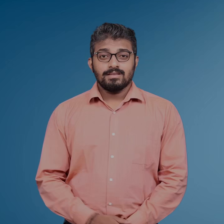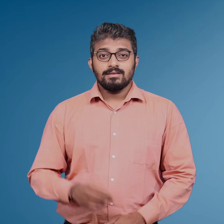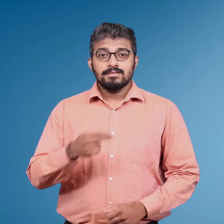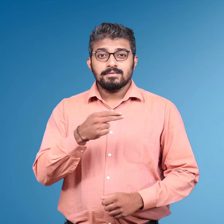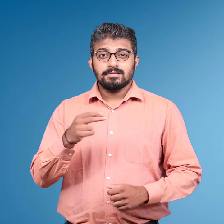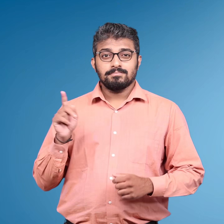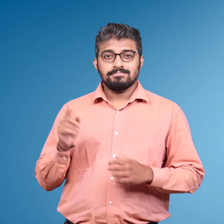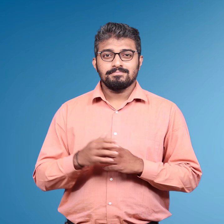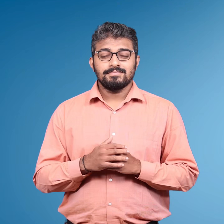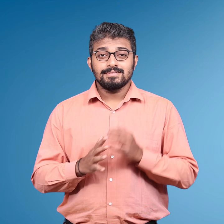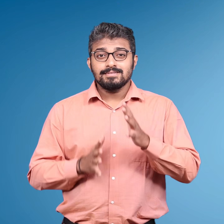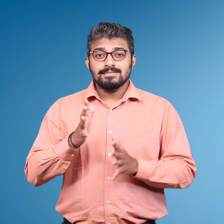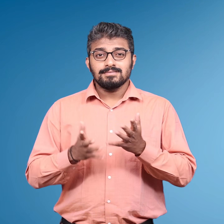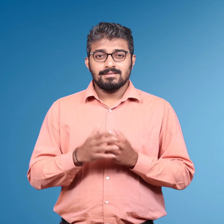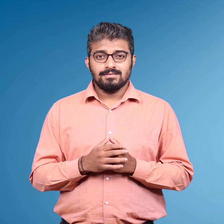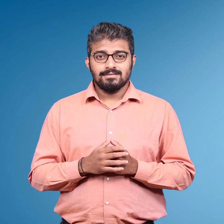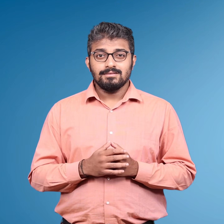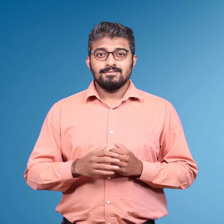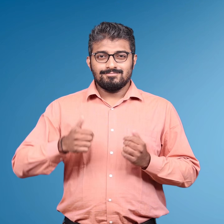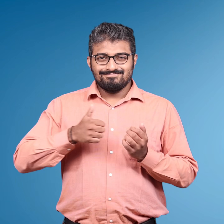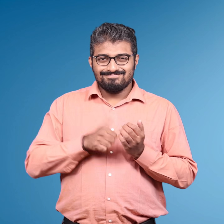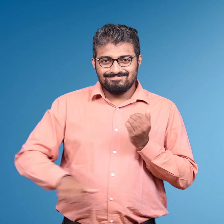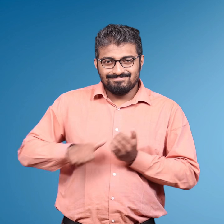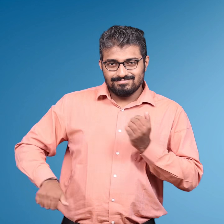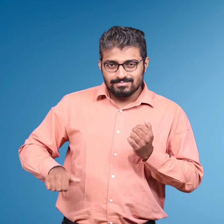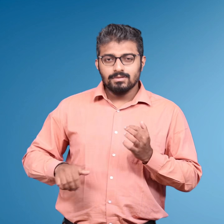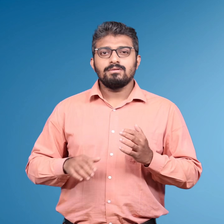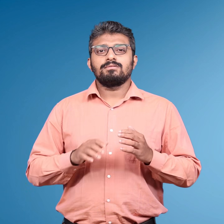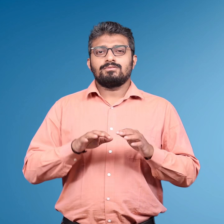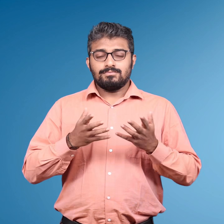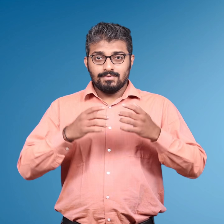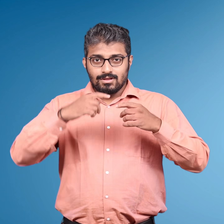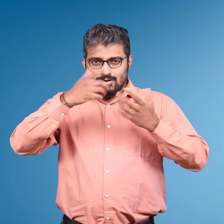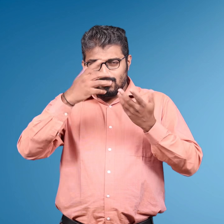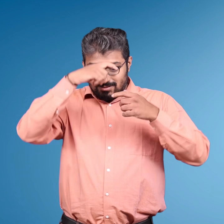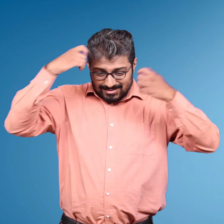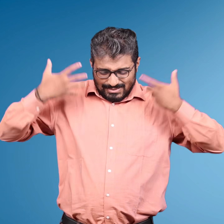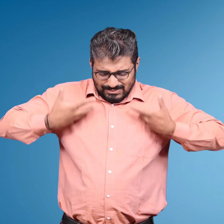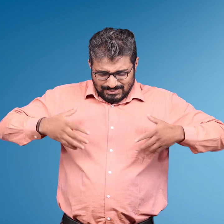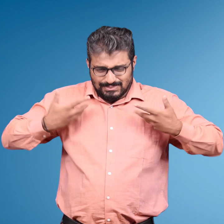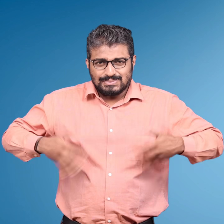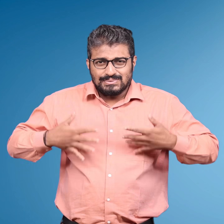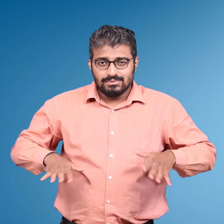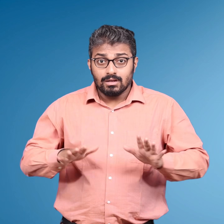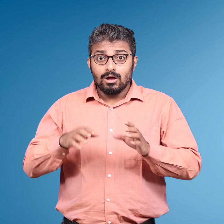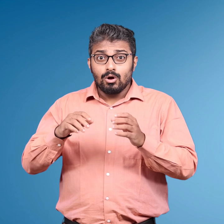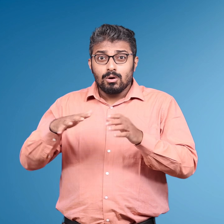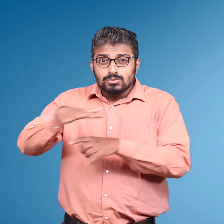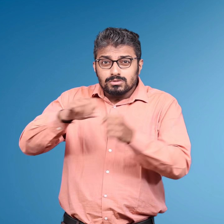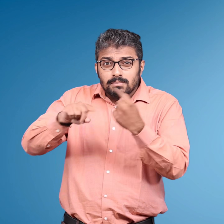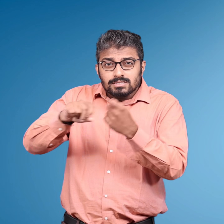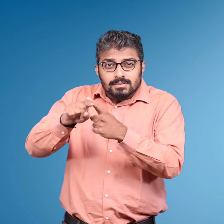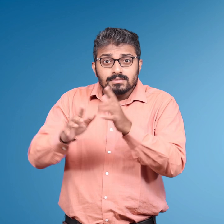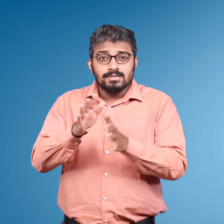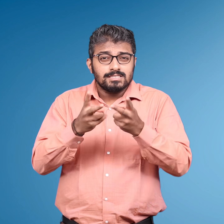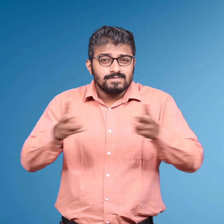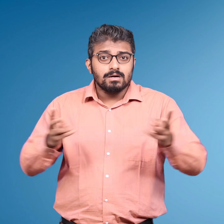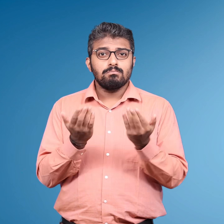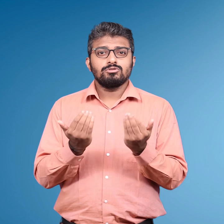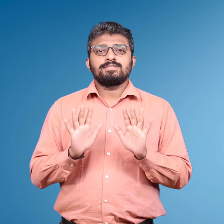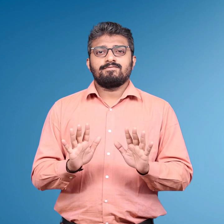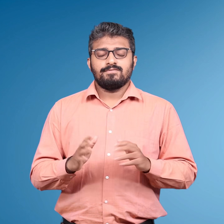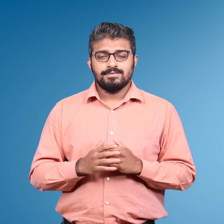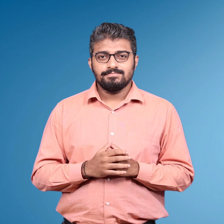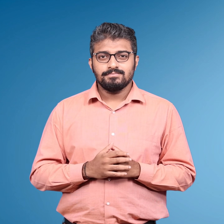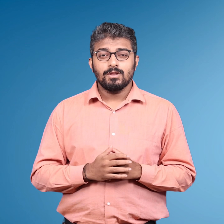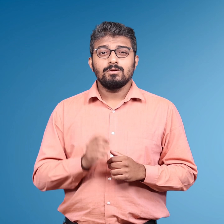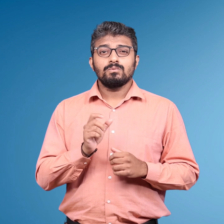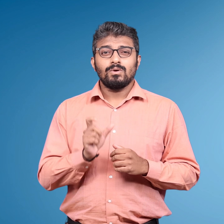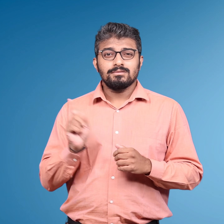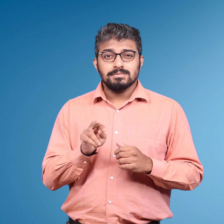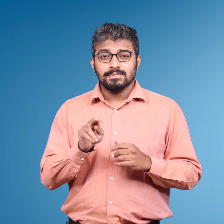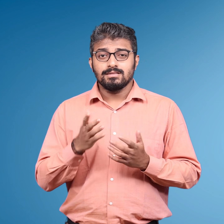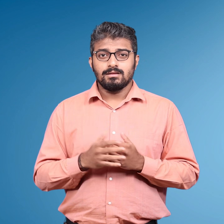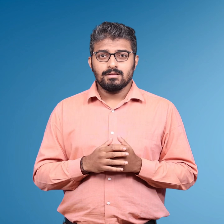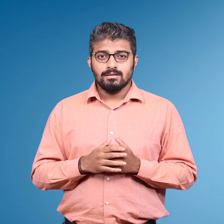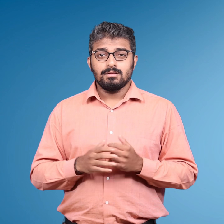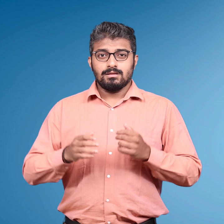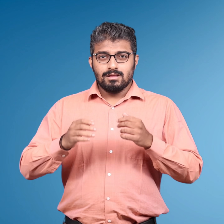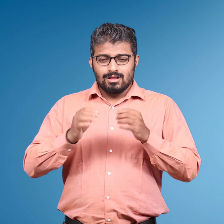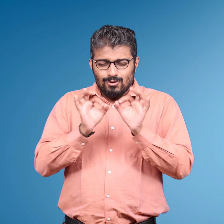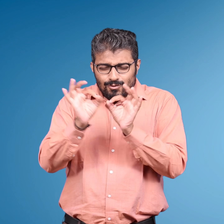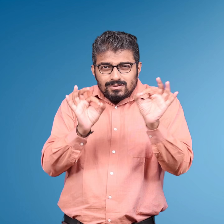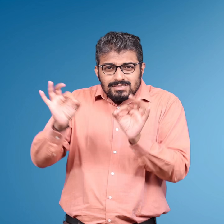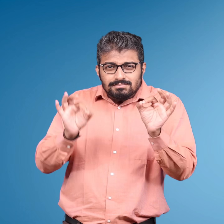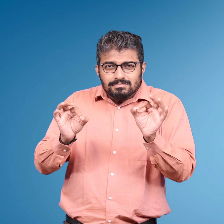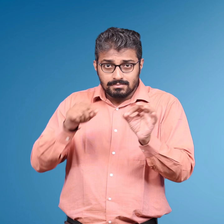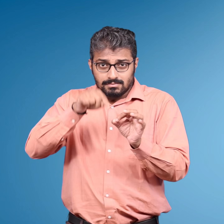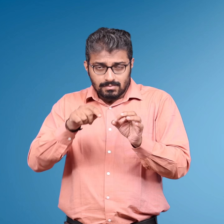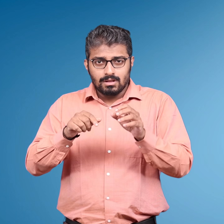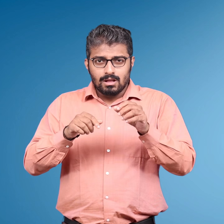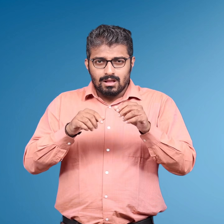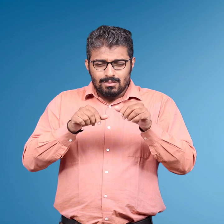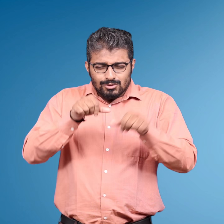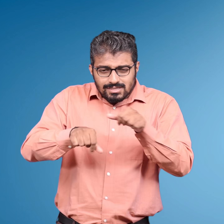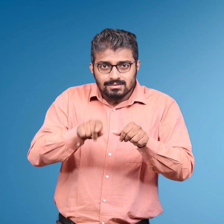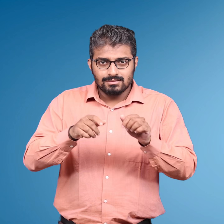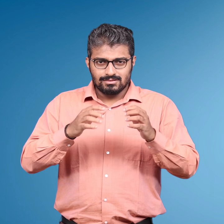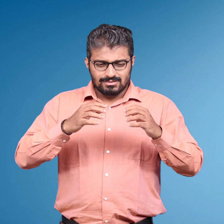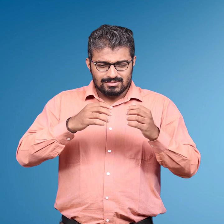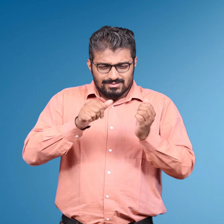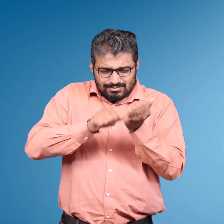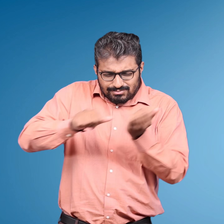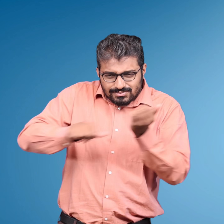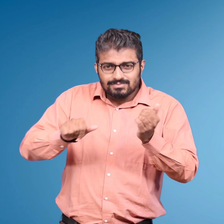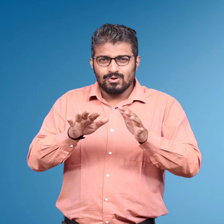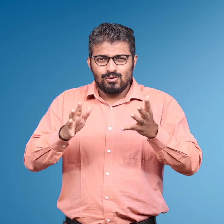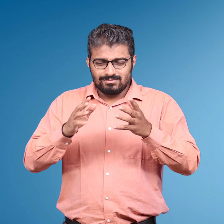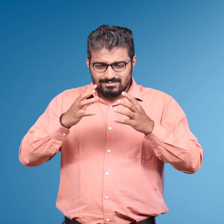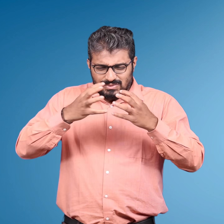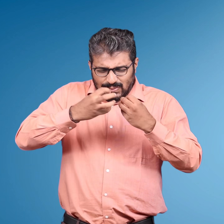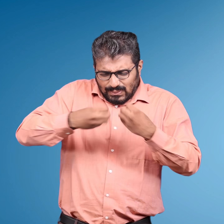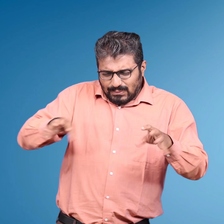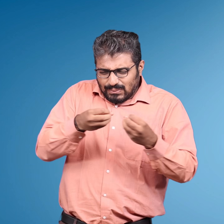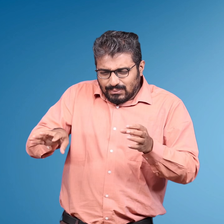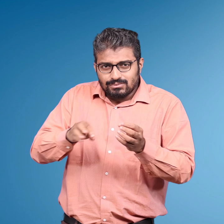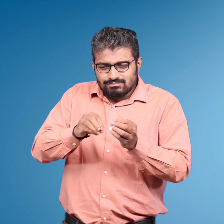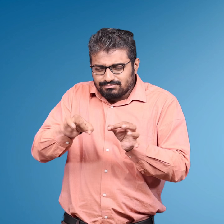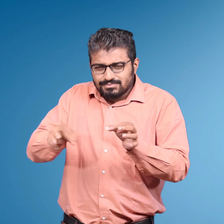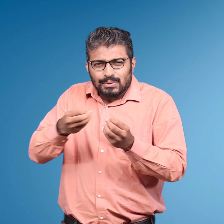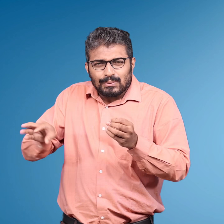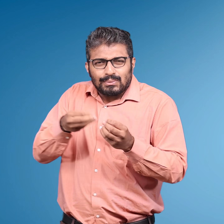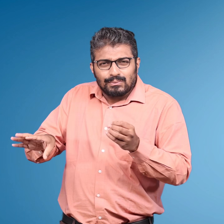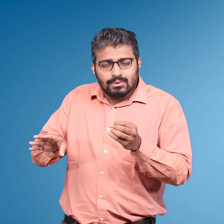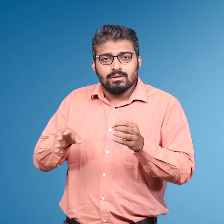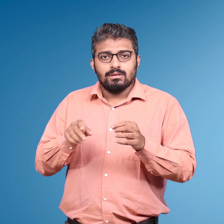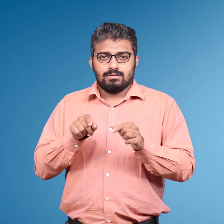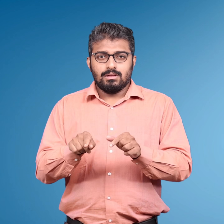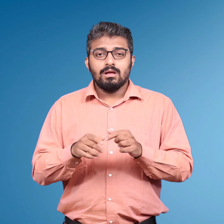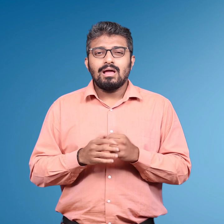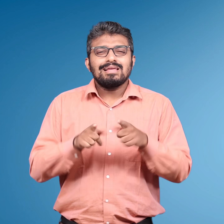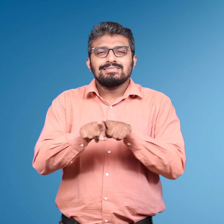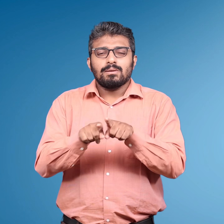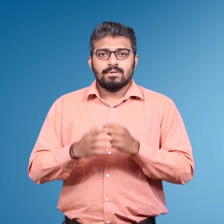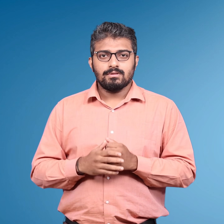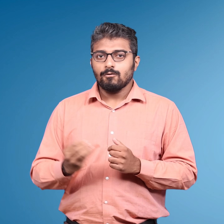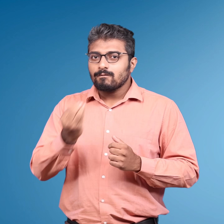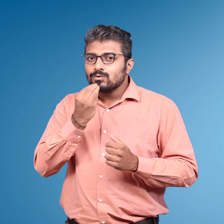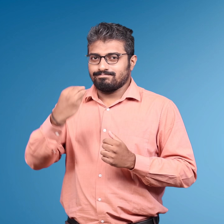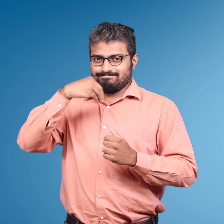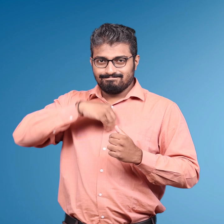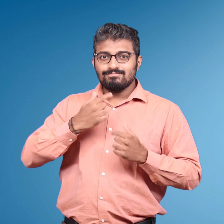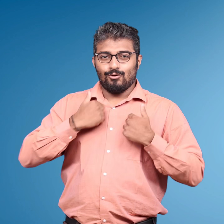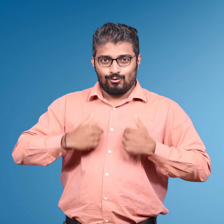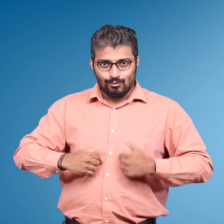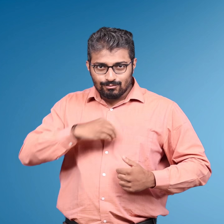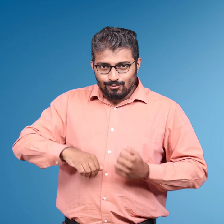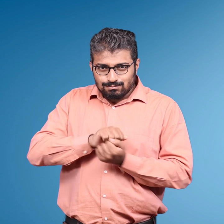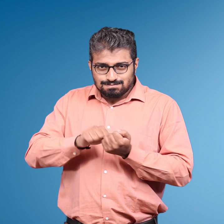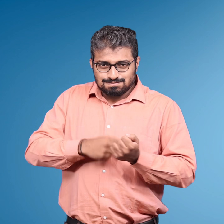Excretion. This sign means excretion. The process of removal of wastes produced in the cells of the living organisms is called excretion. For example, we remove undigested waste through ingestion